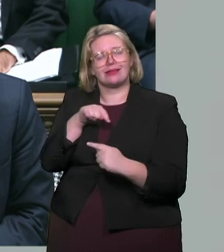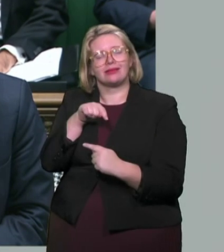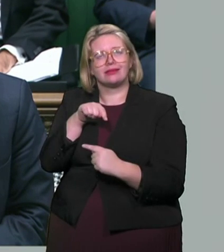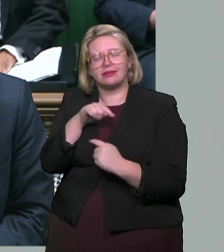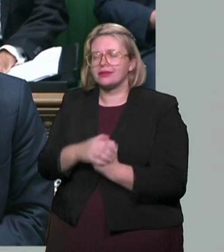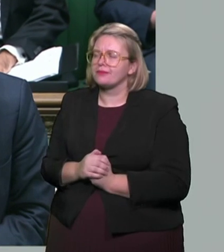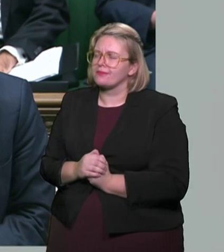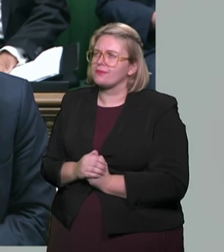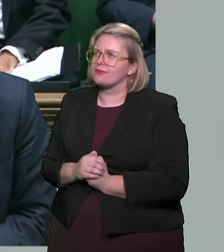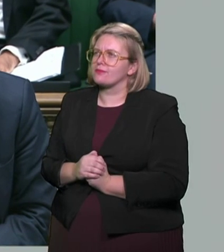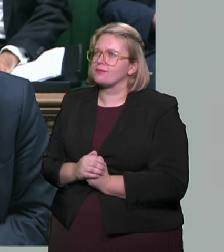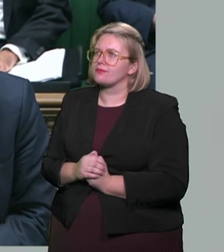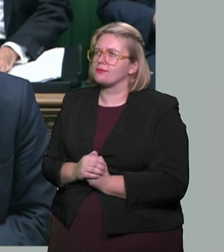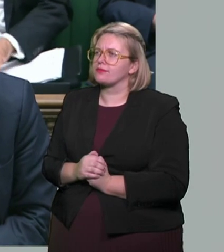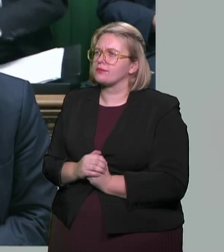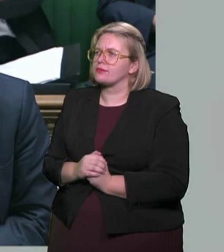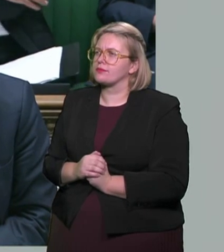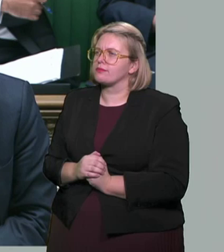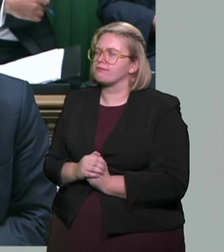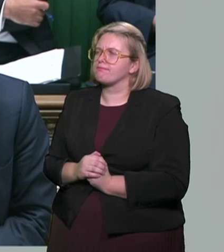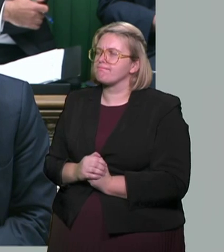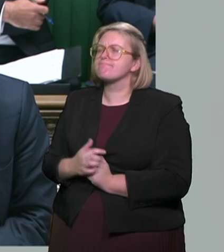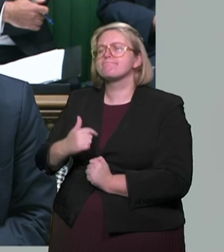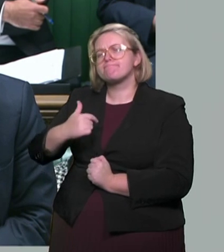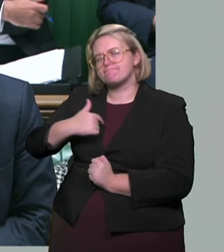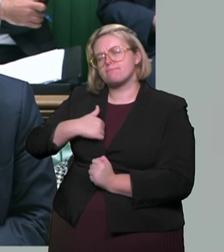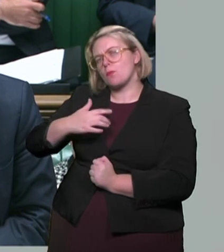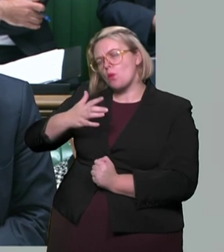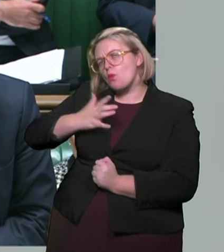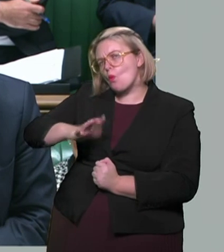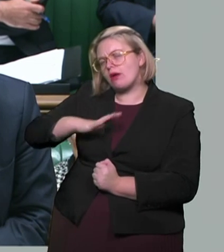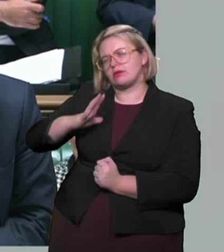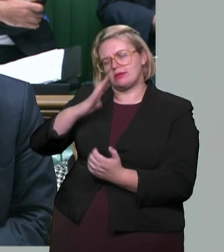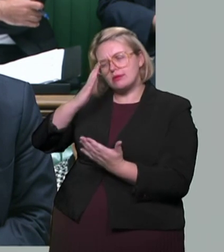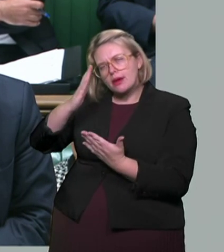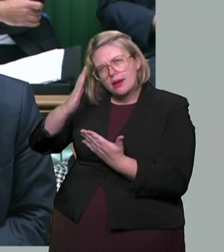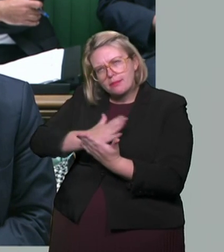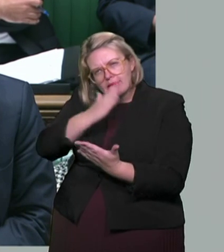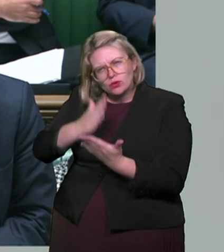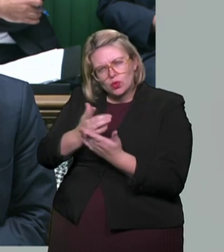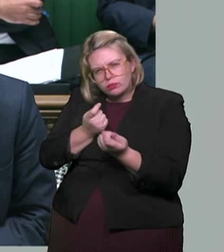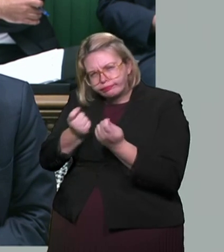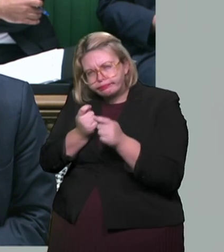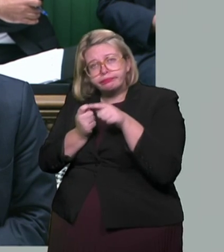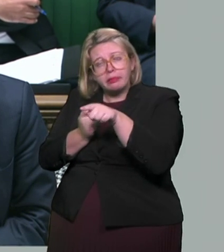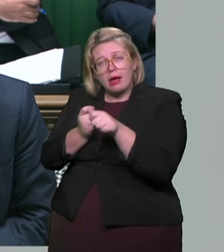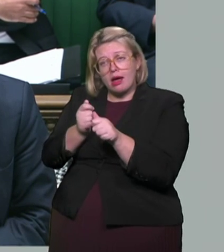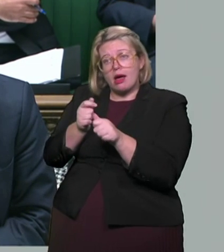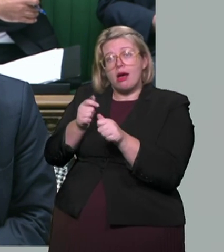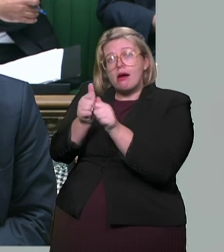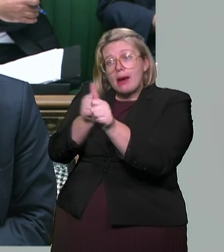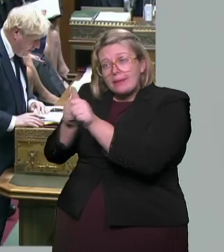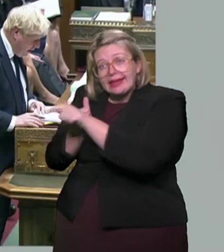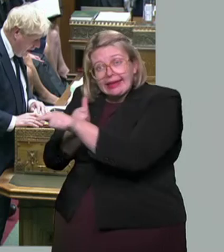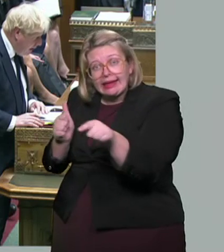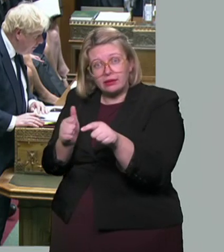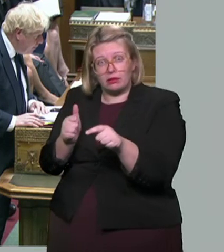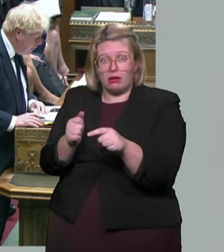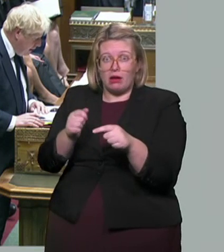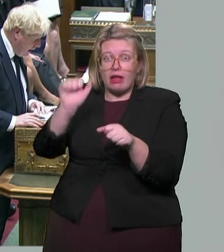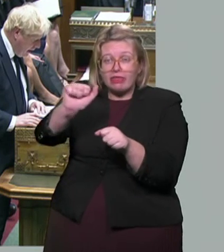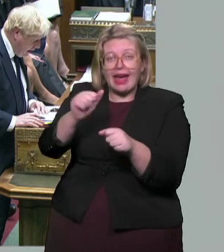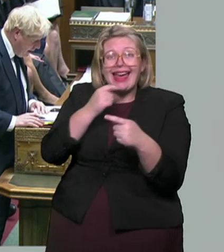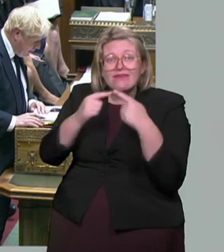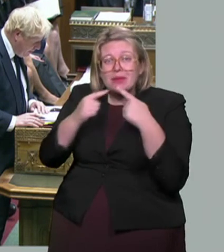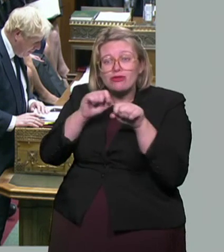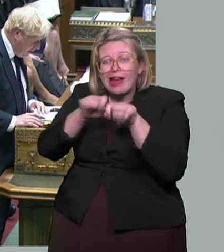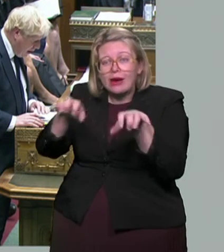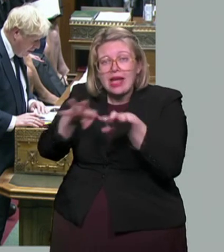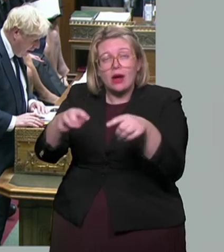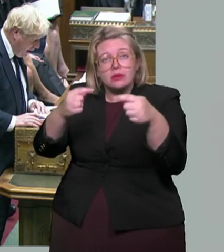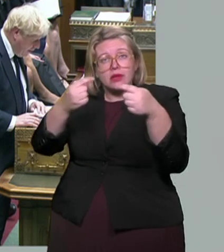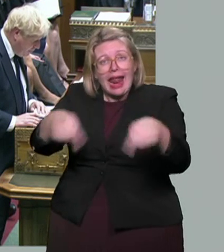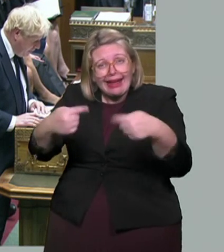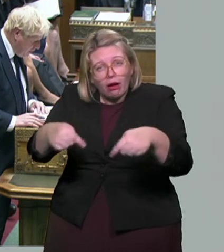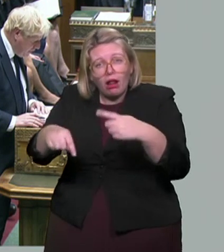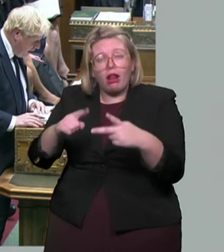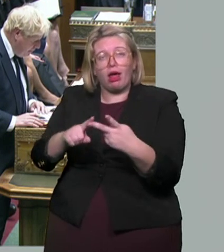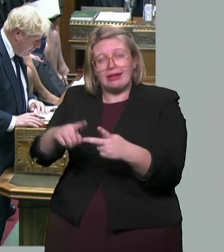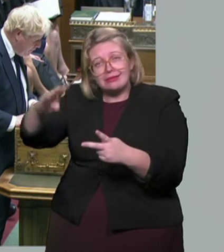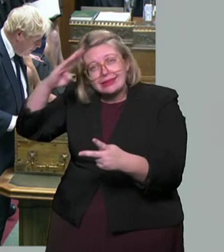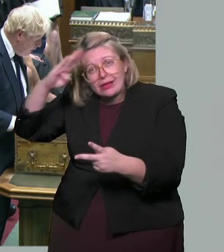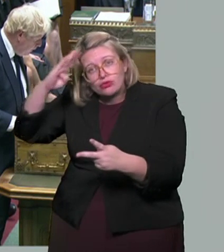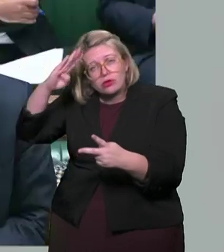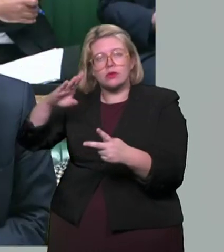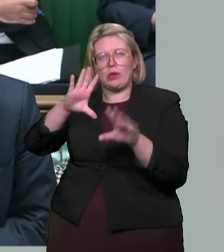What we are doing is ensuring that we crack down on companies that promote illegal and dangerous content, and we will be toughening up those provisions.